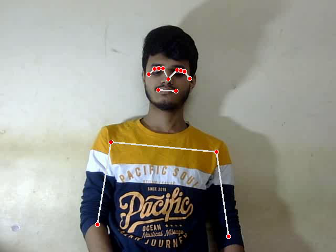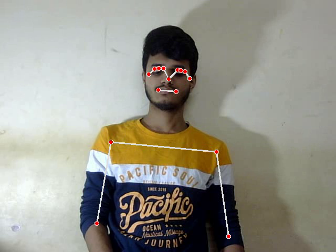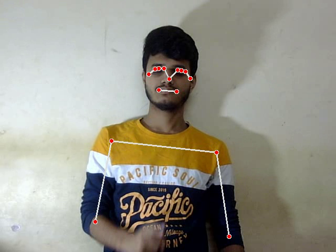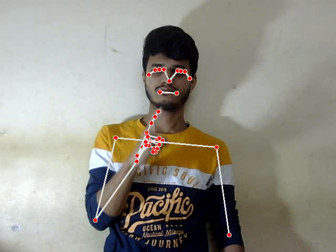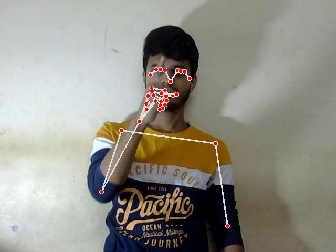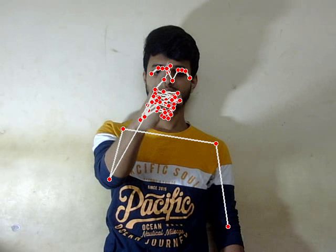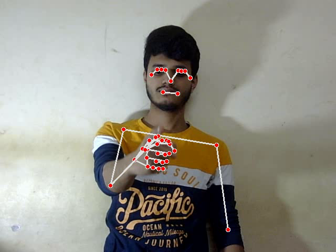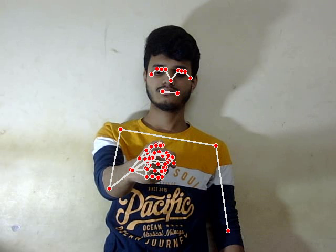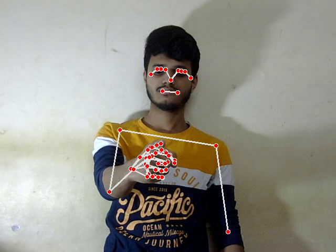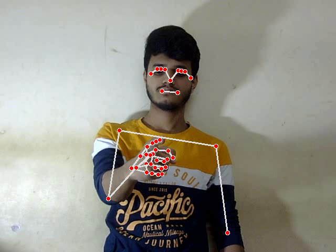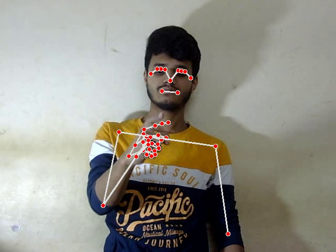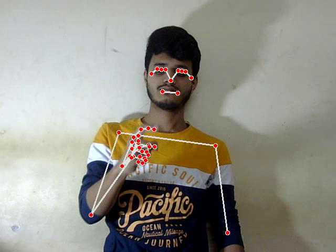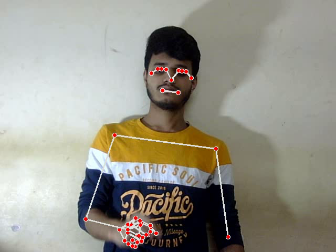you